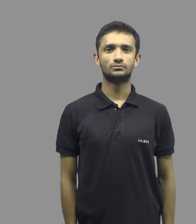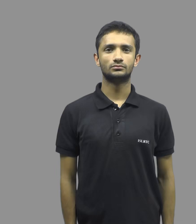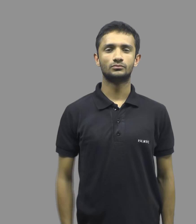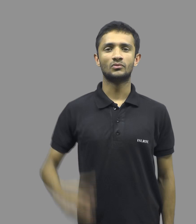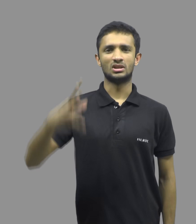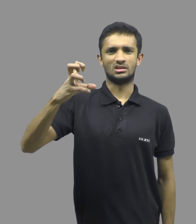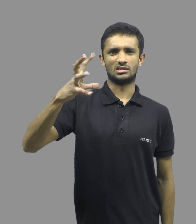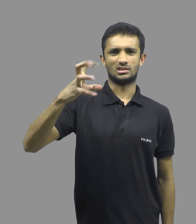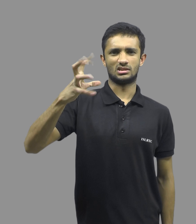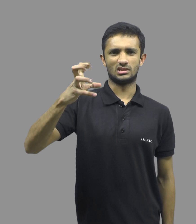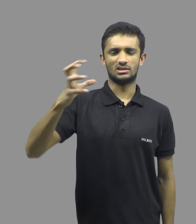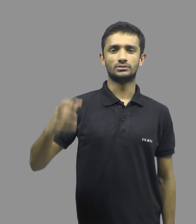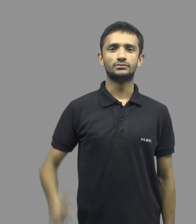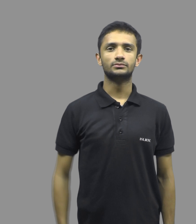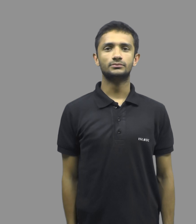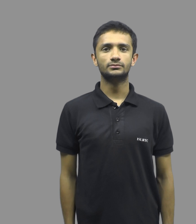Pain